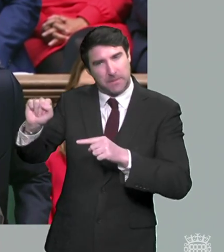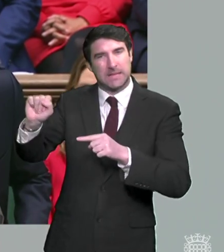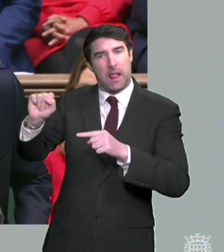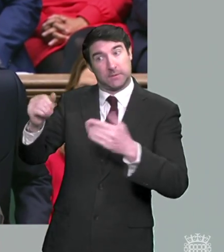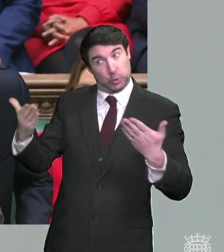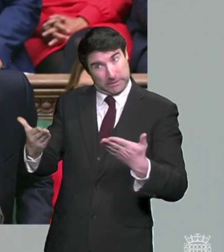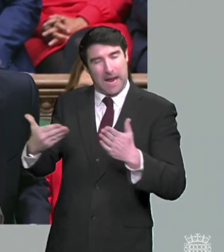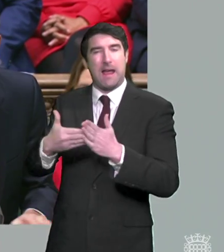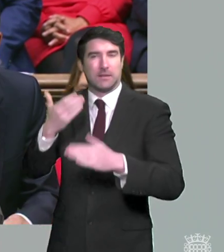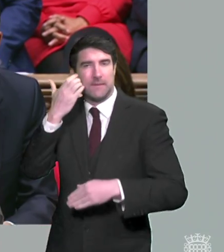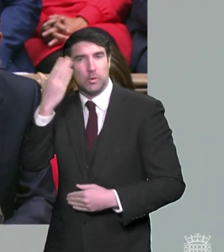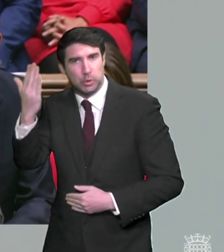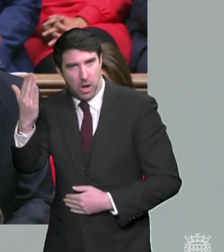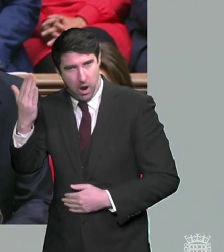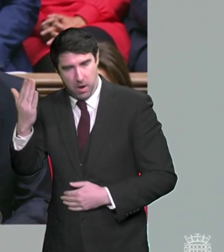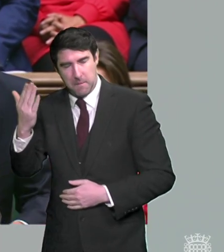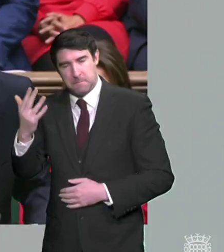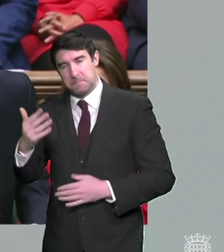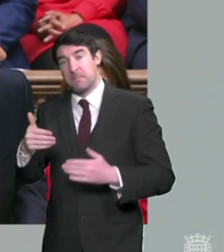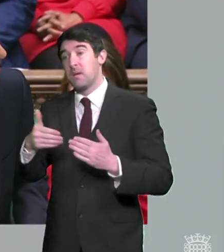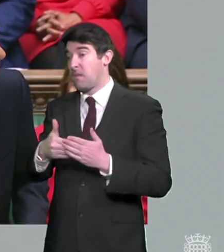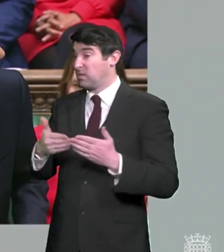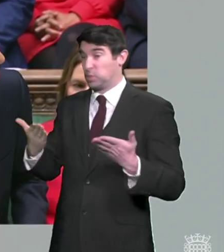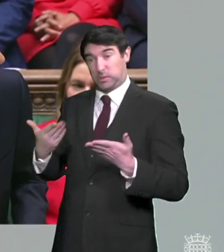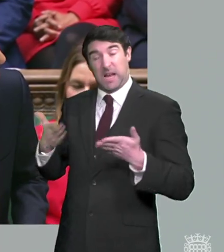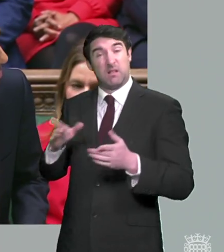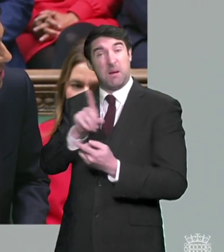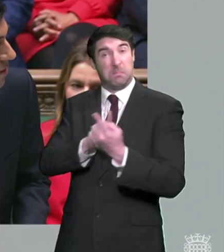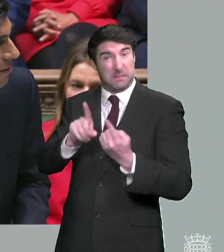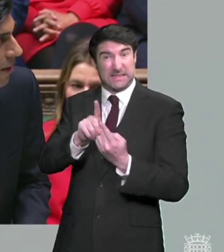This morning I had meetings with ministerial colleagues and others.